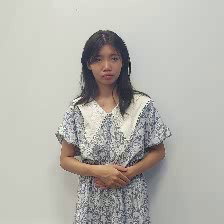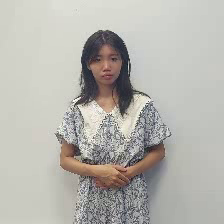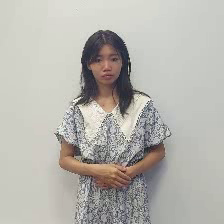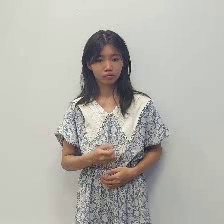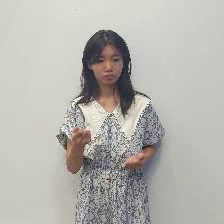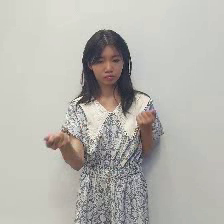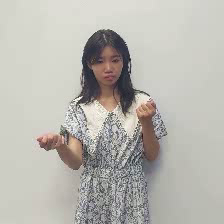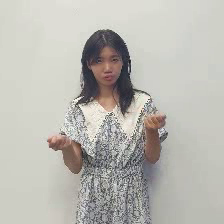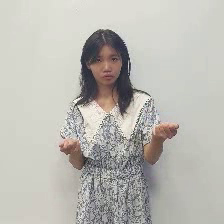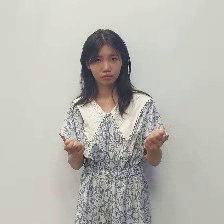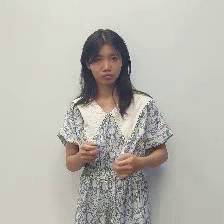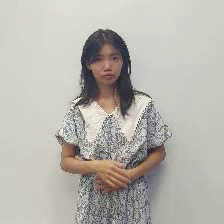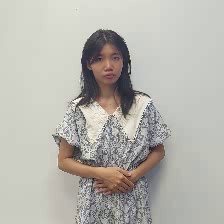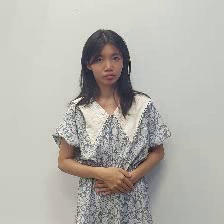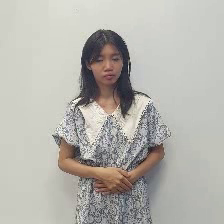Ô tô